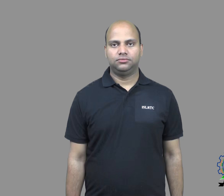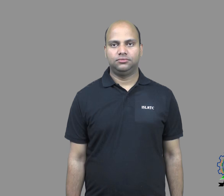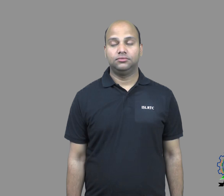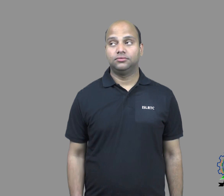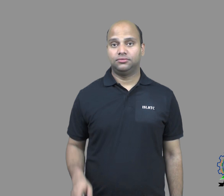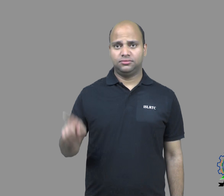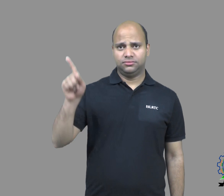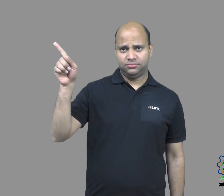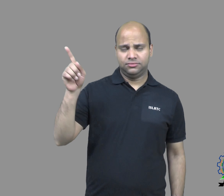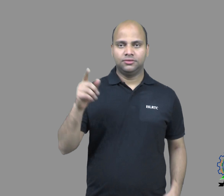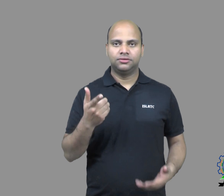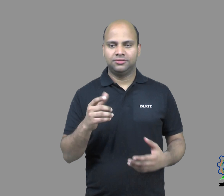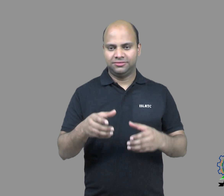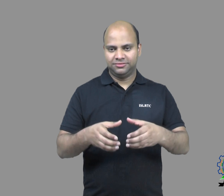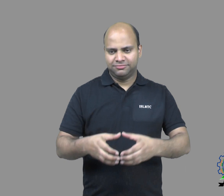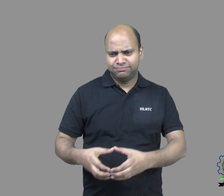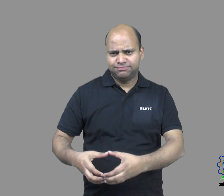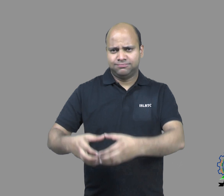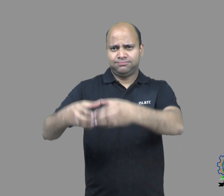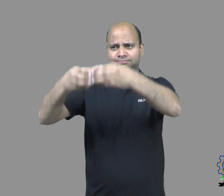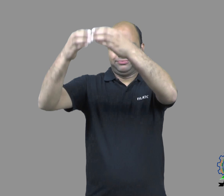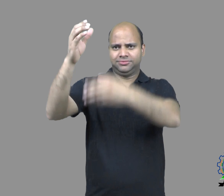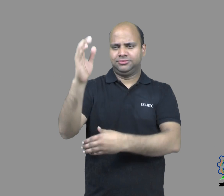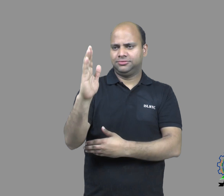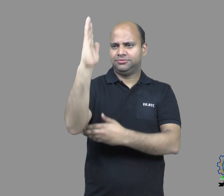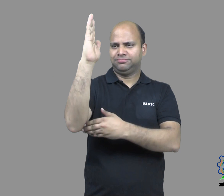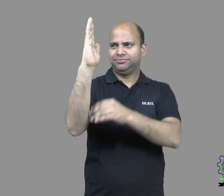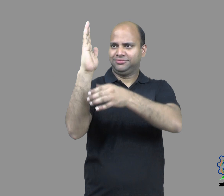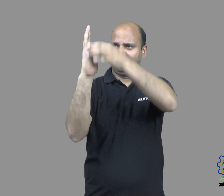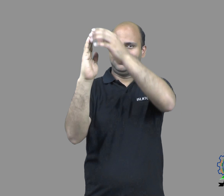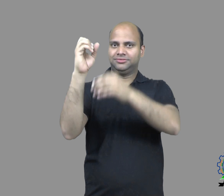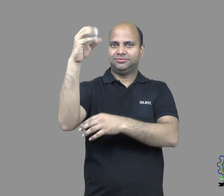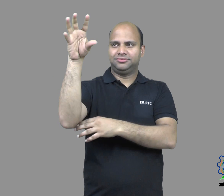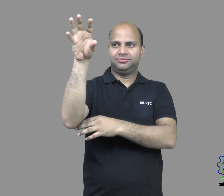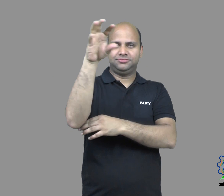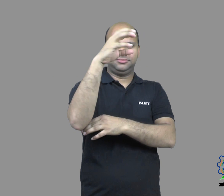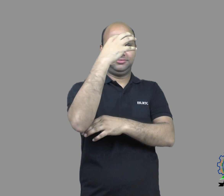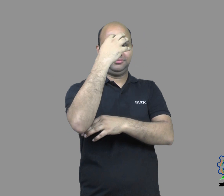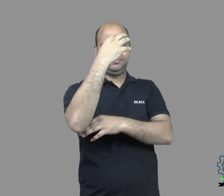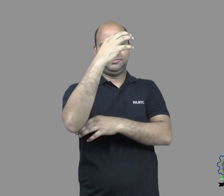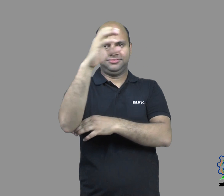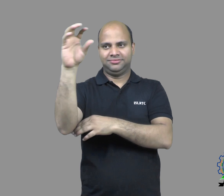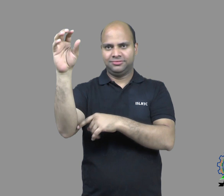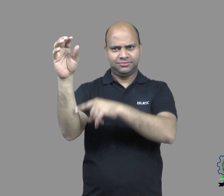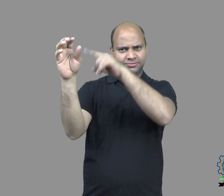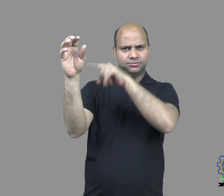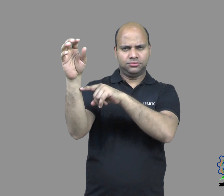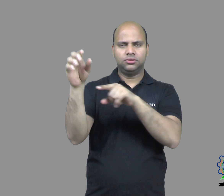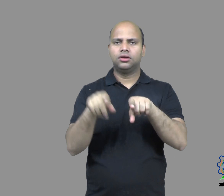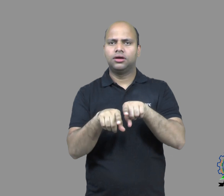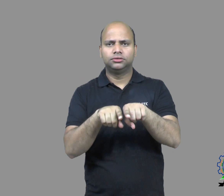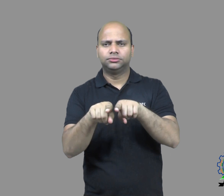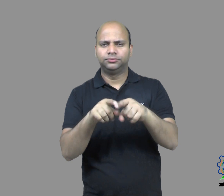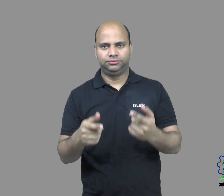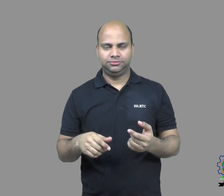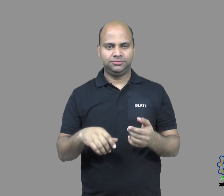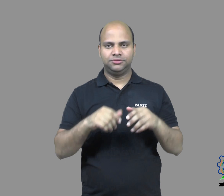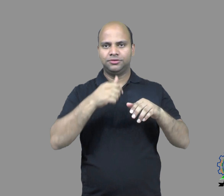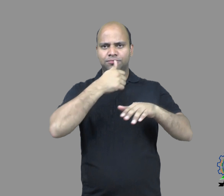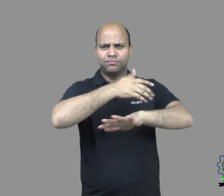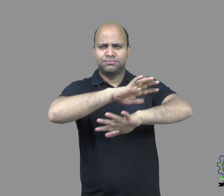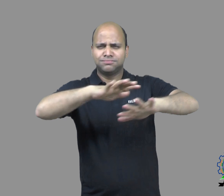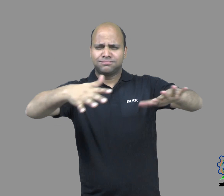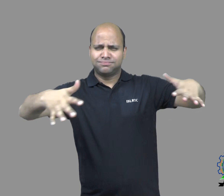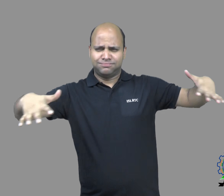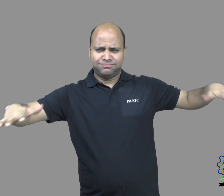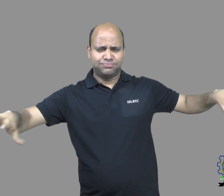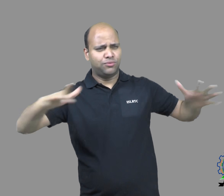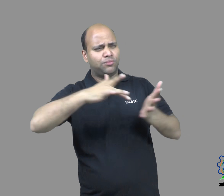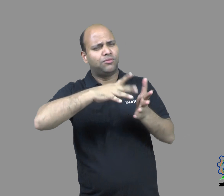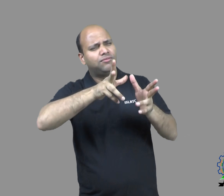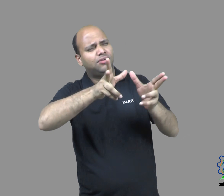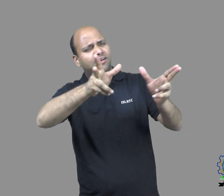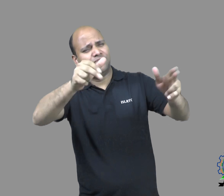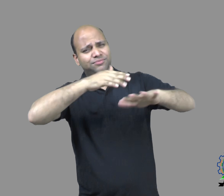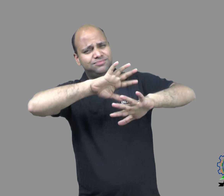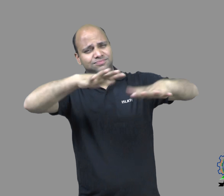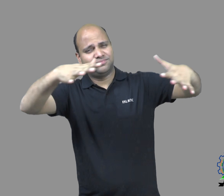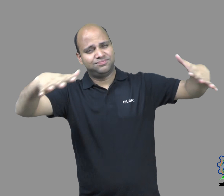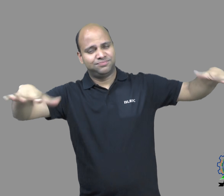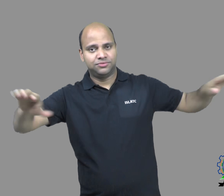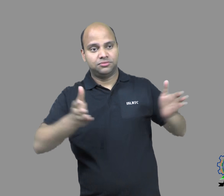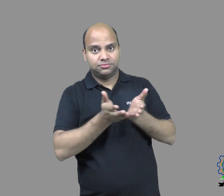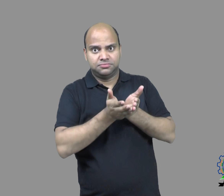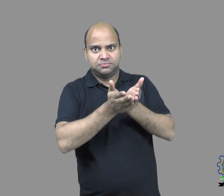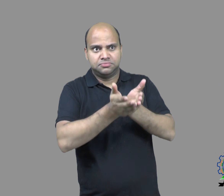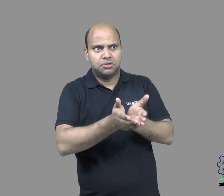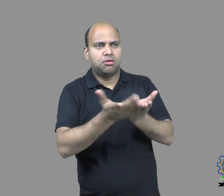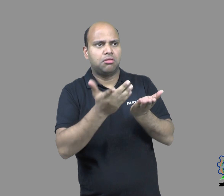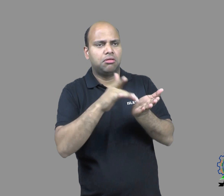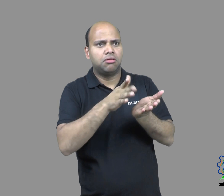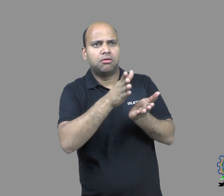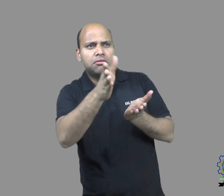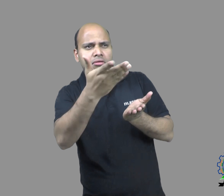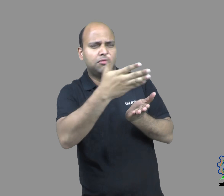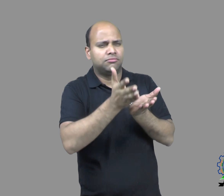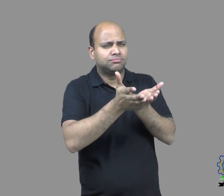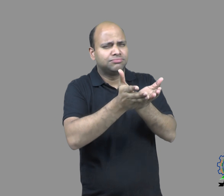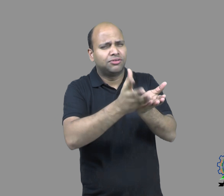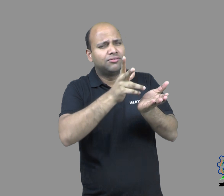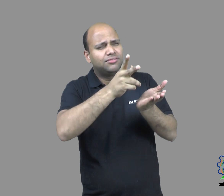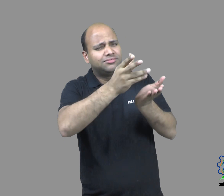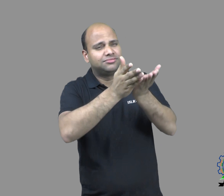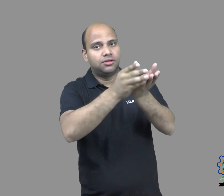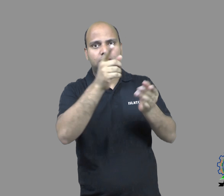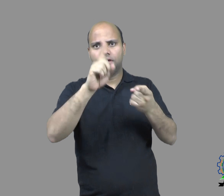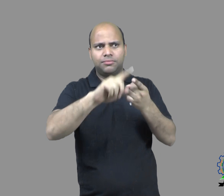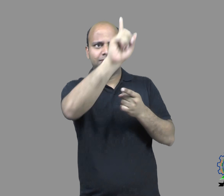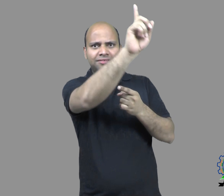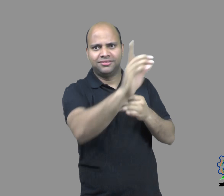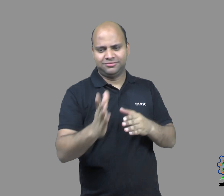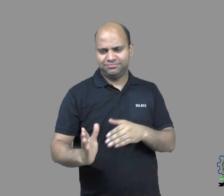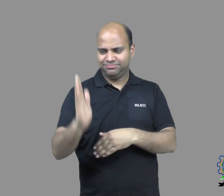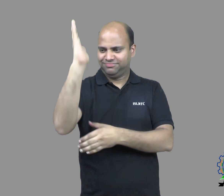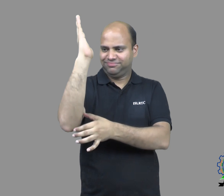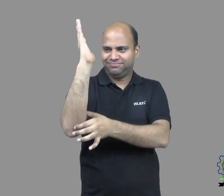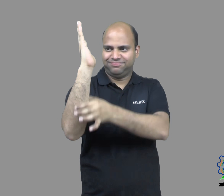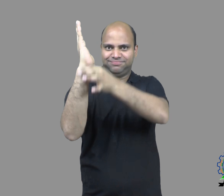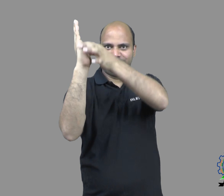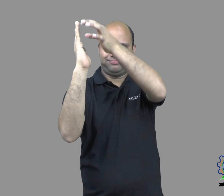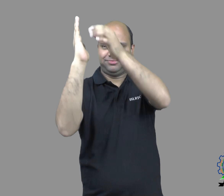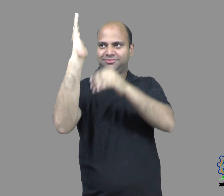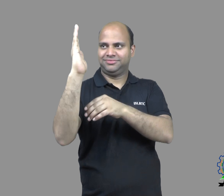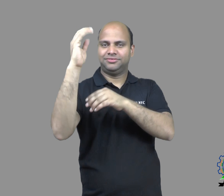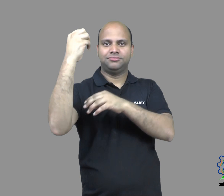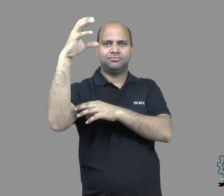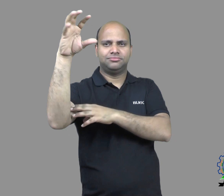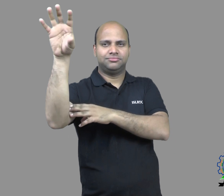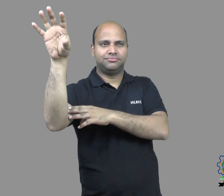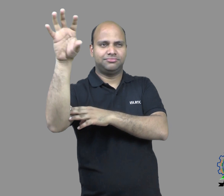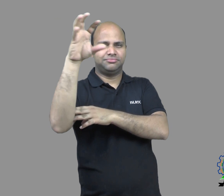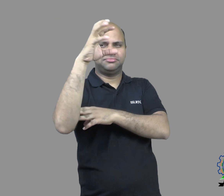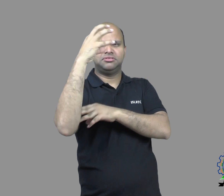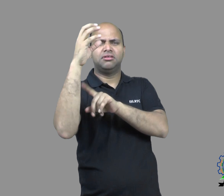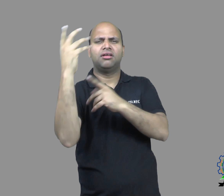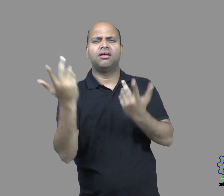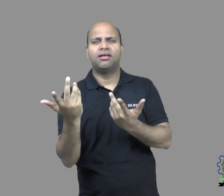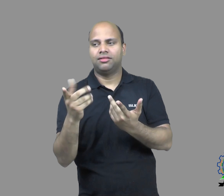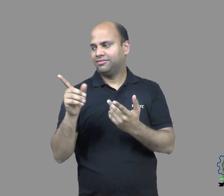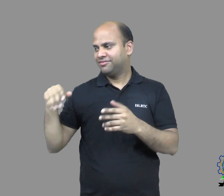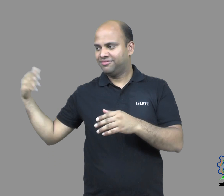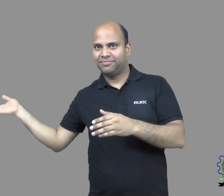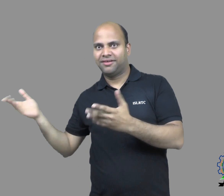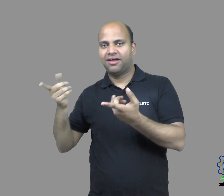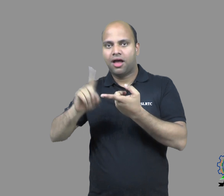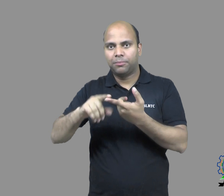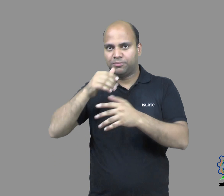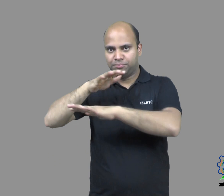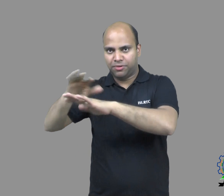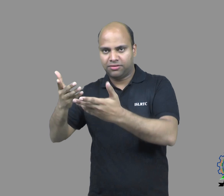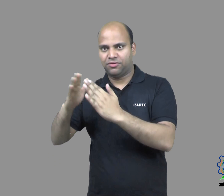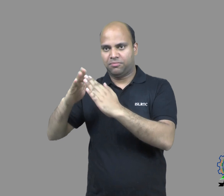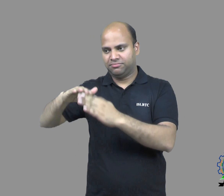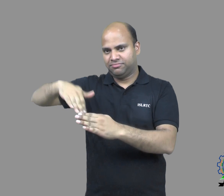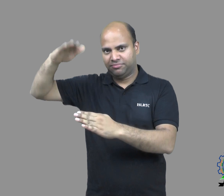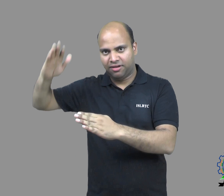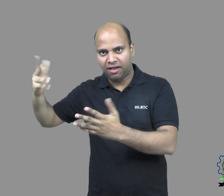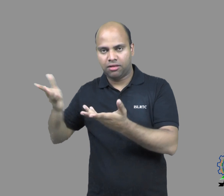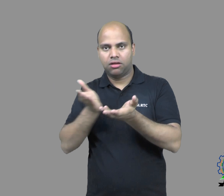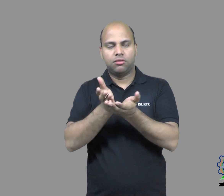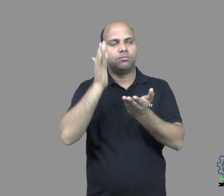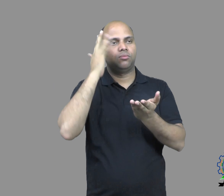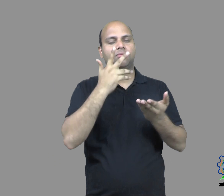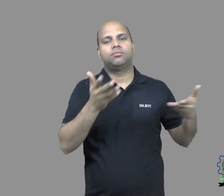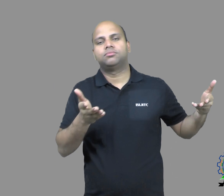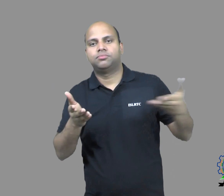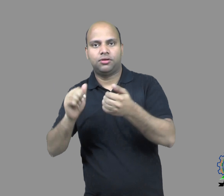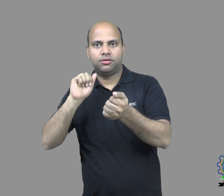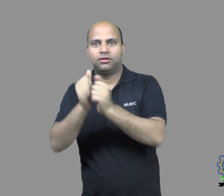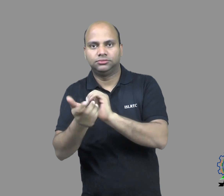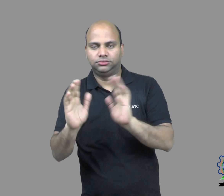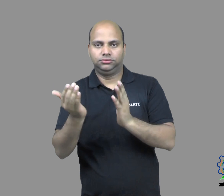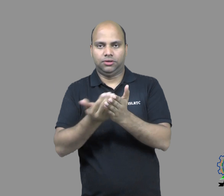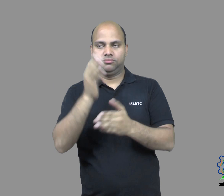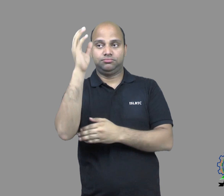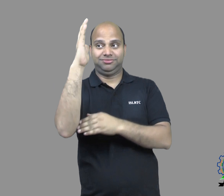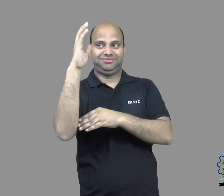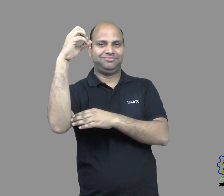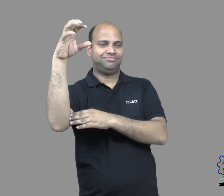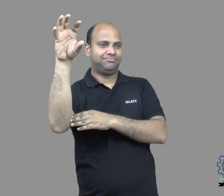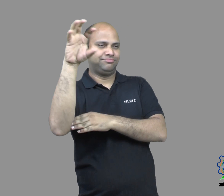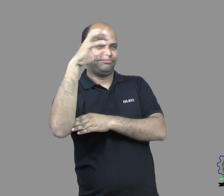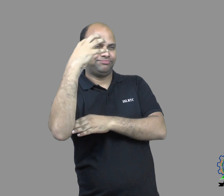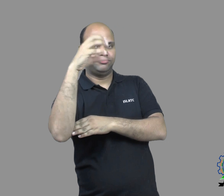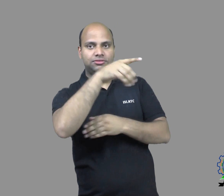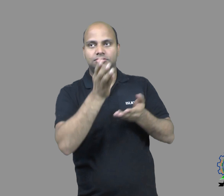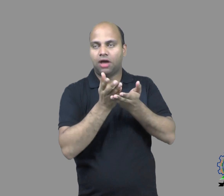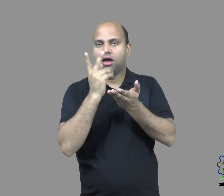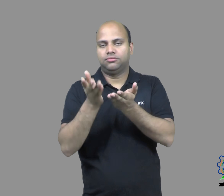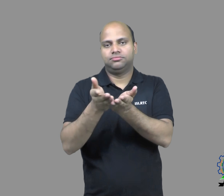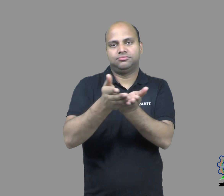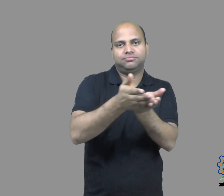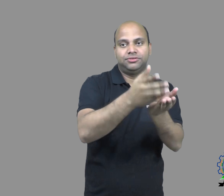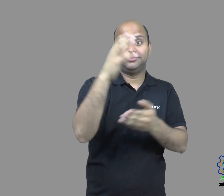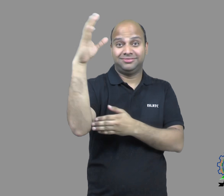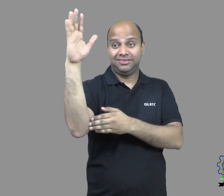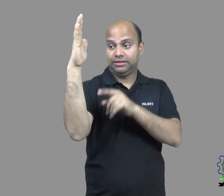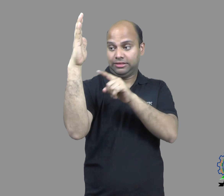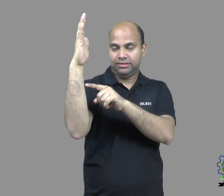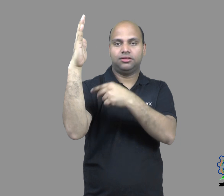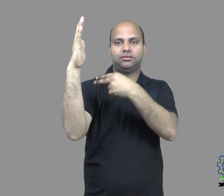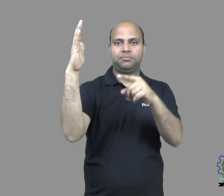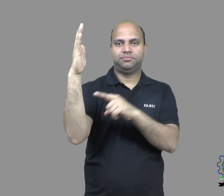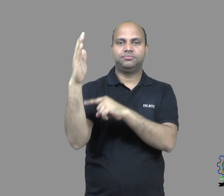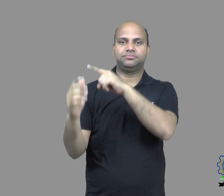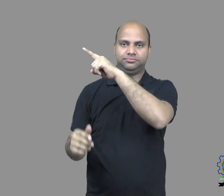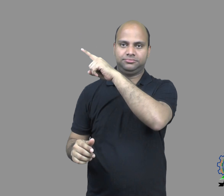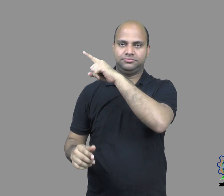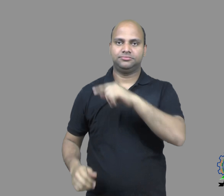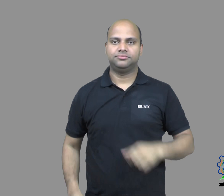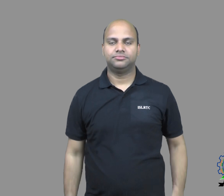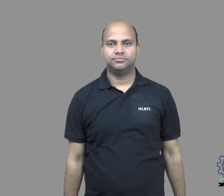Lighthouse